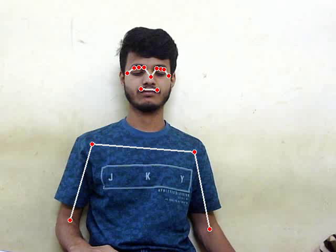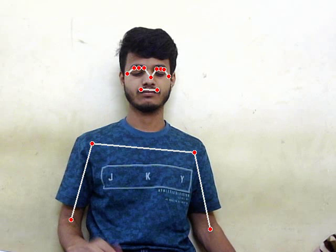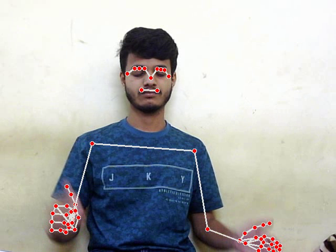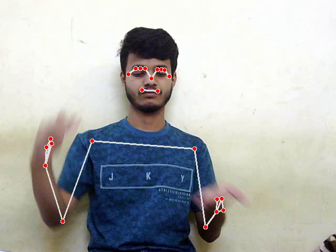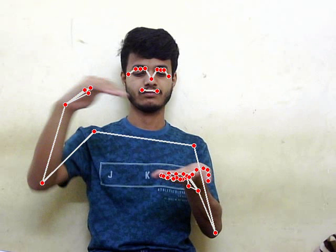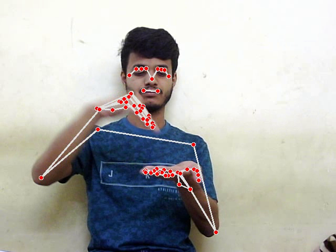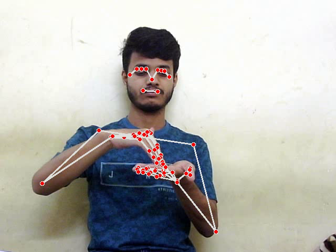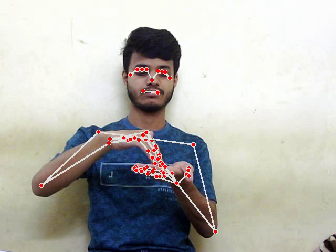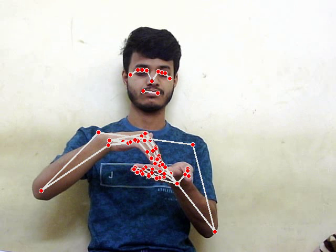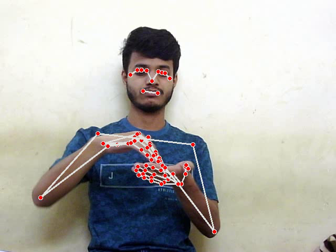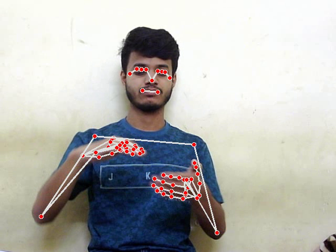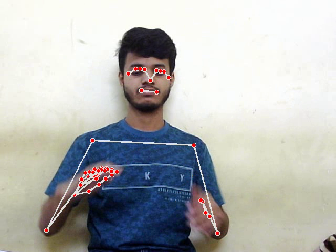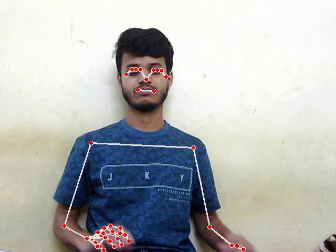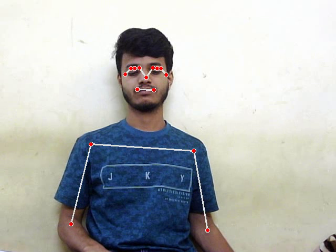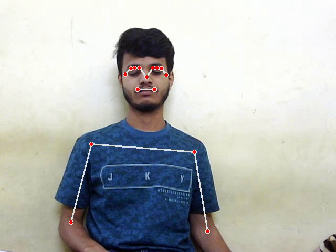again